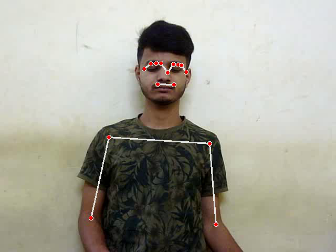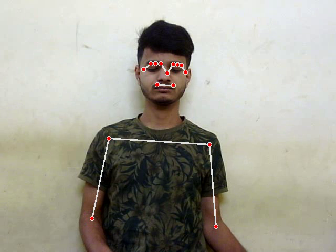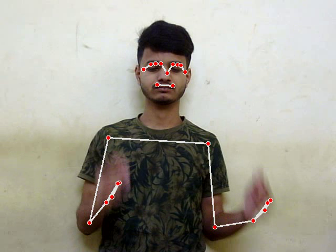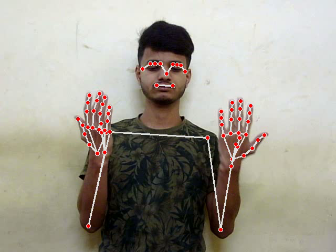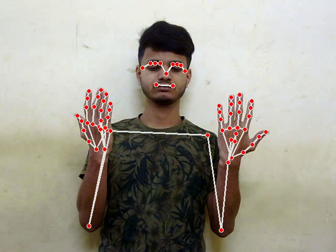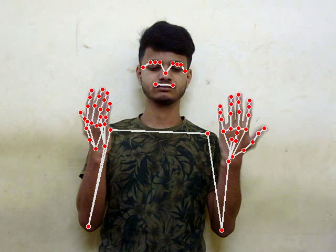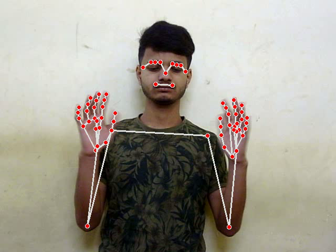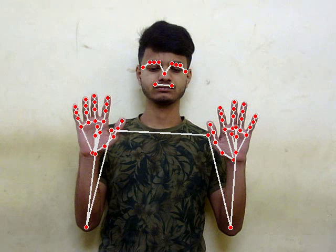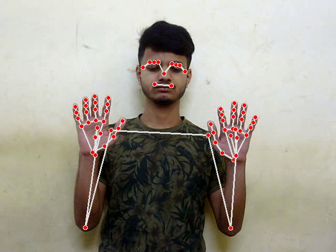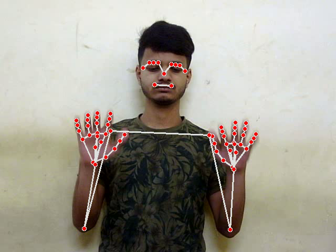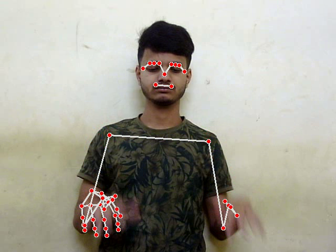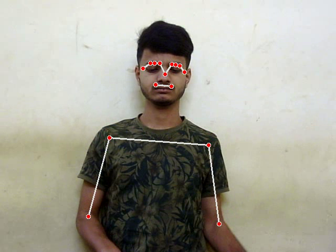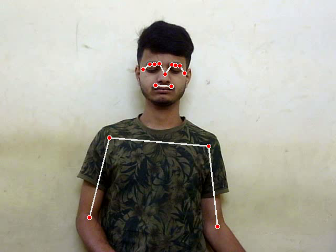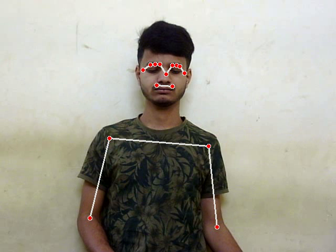do not want